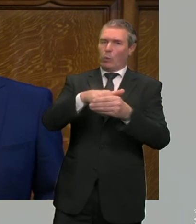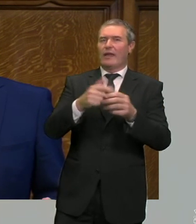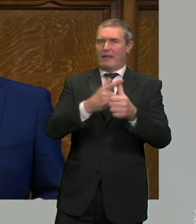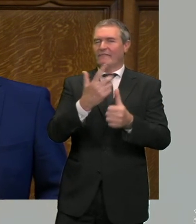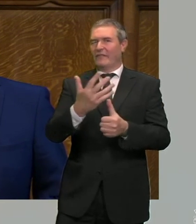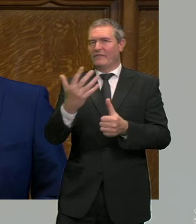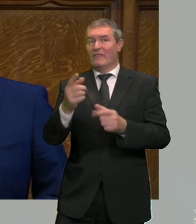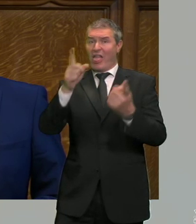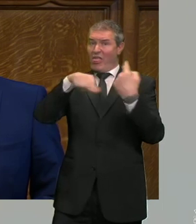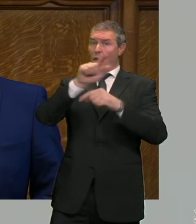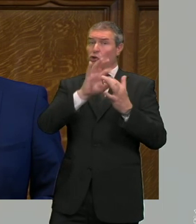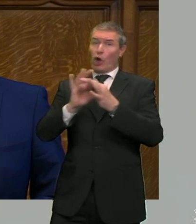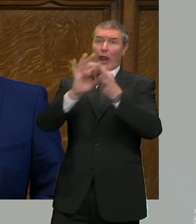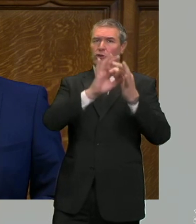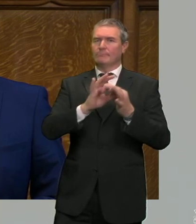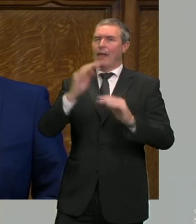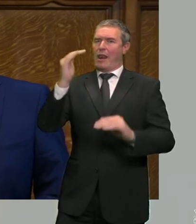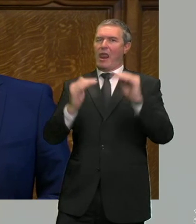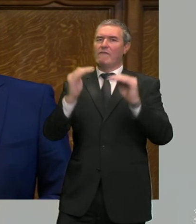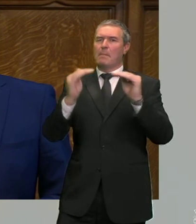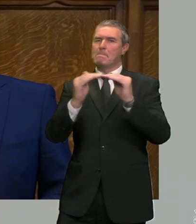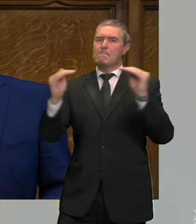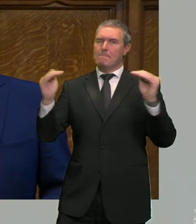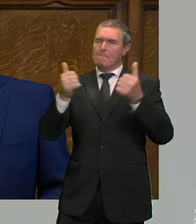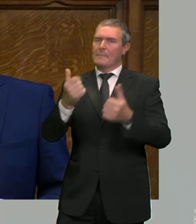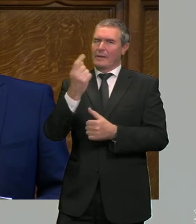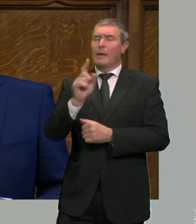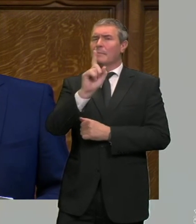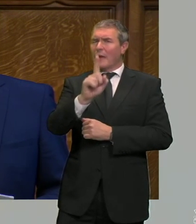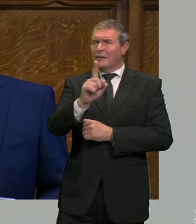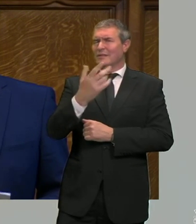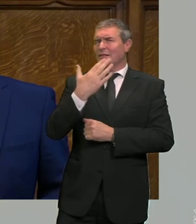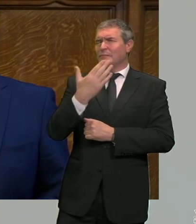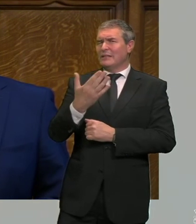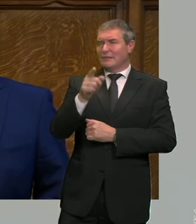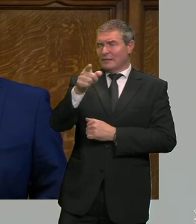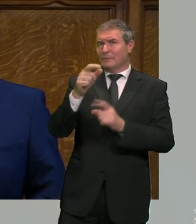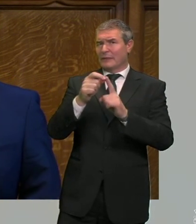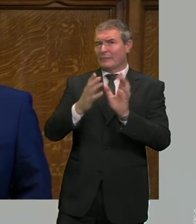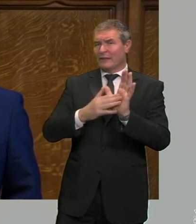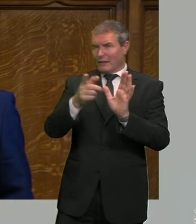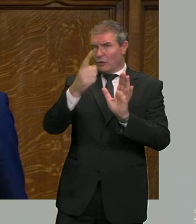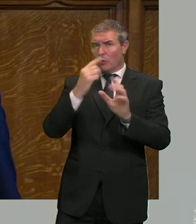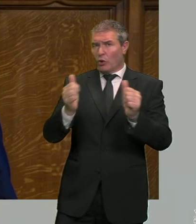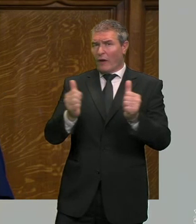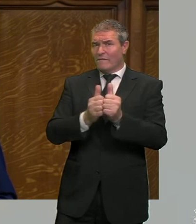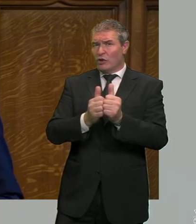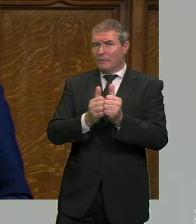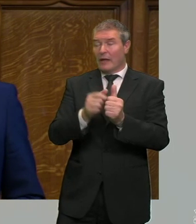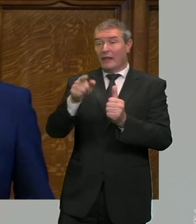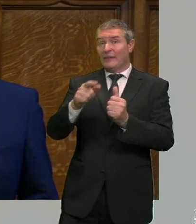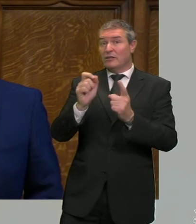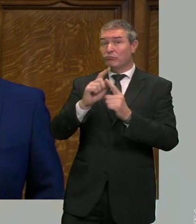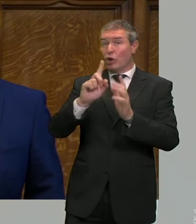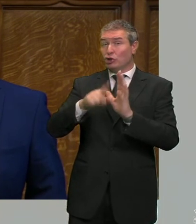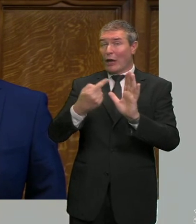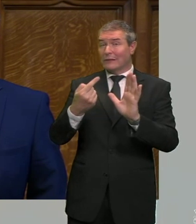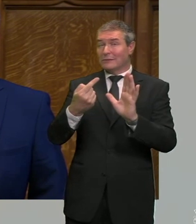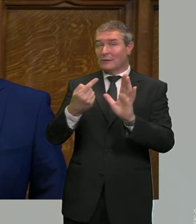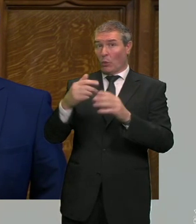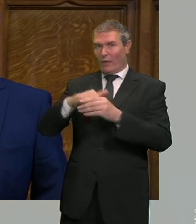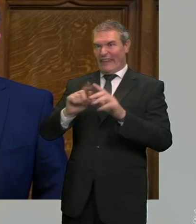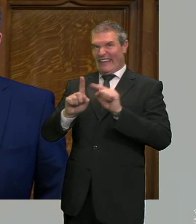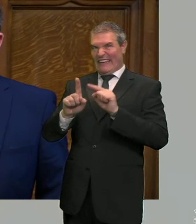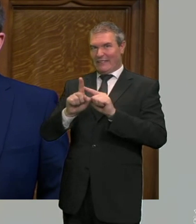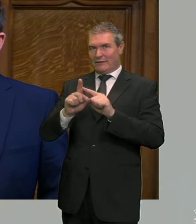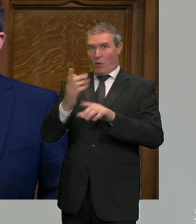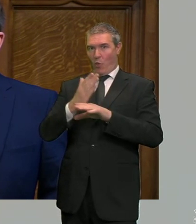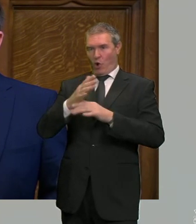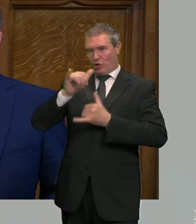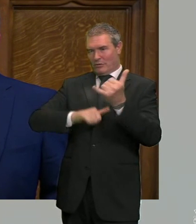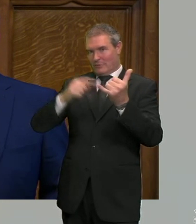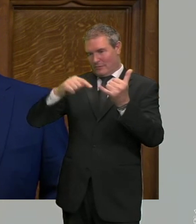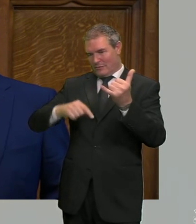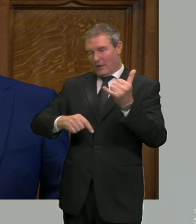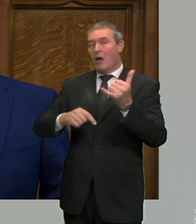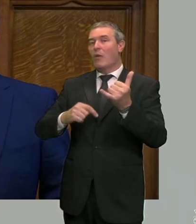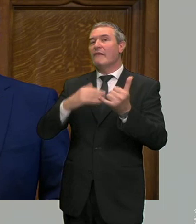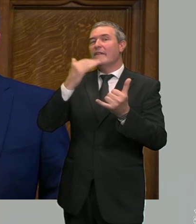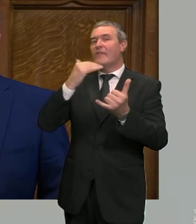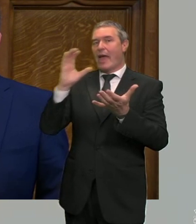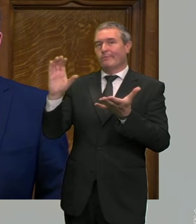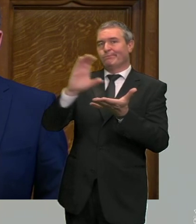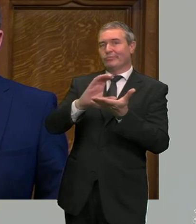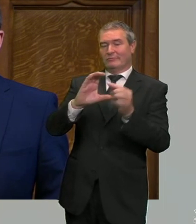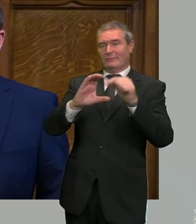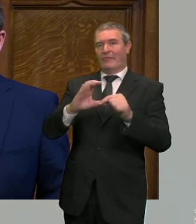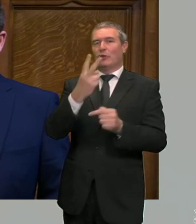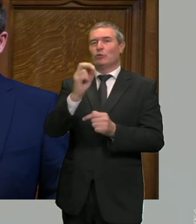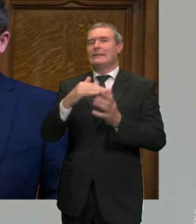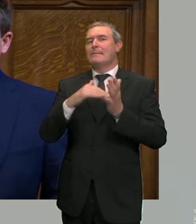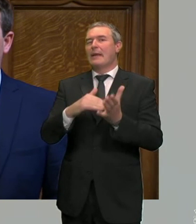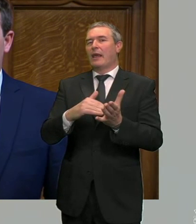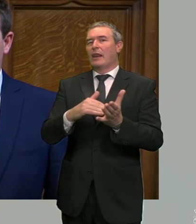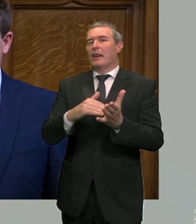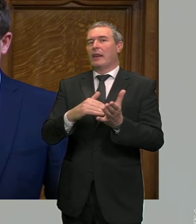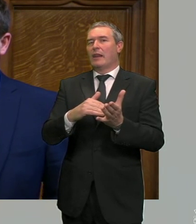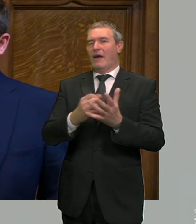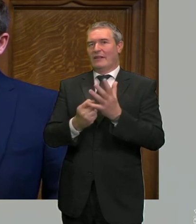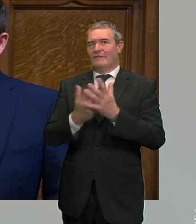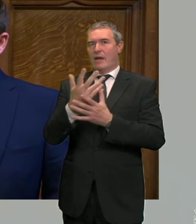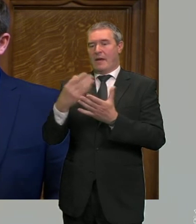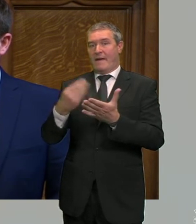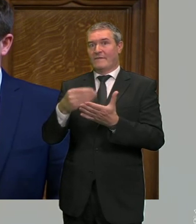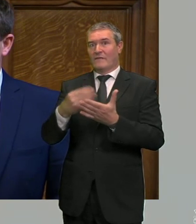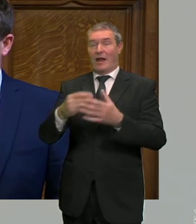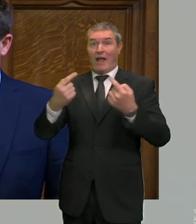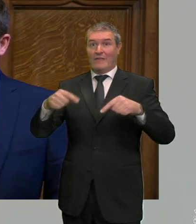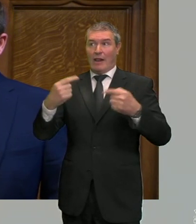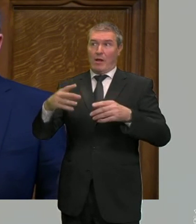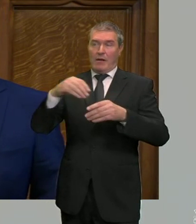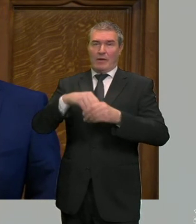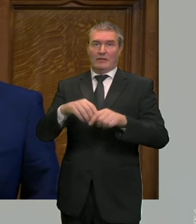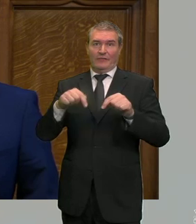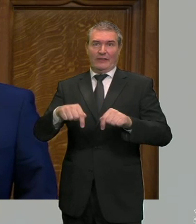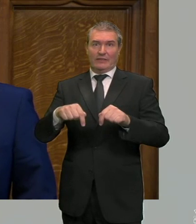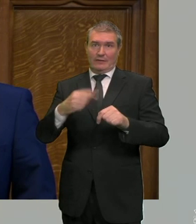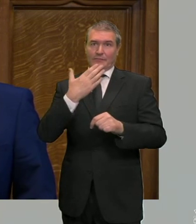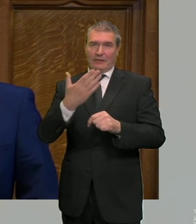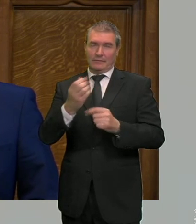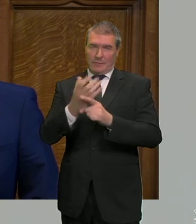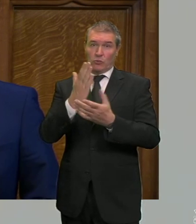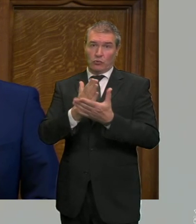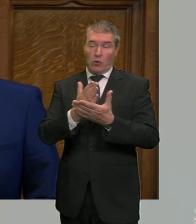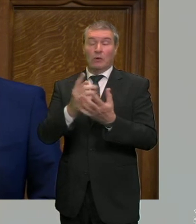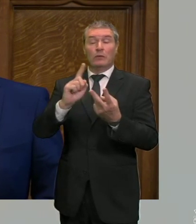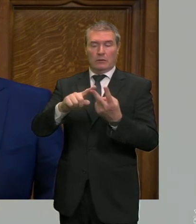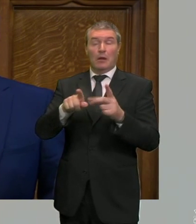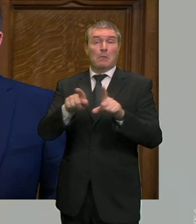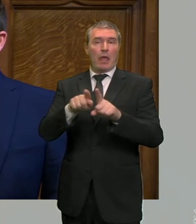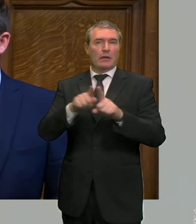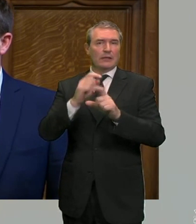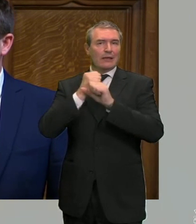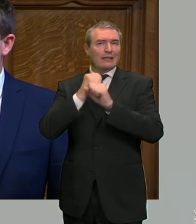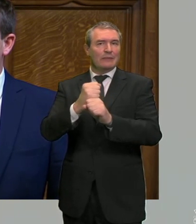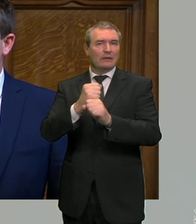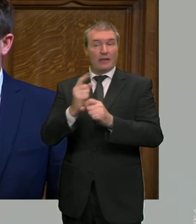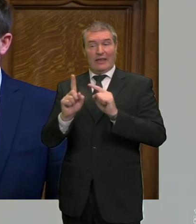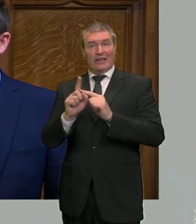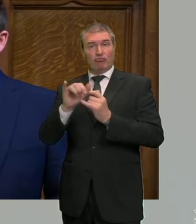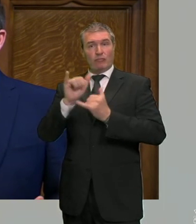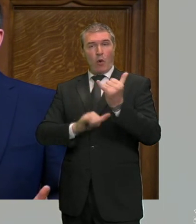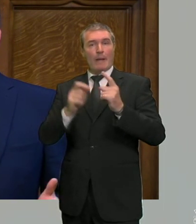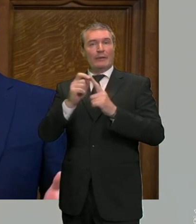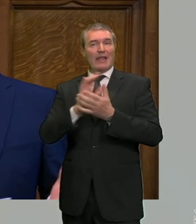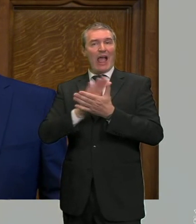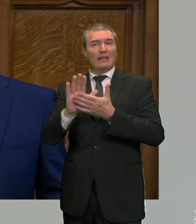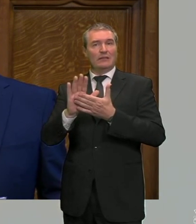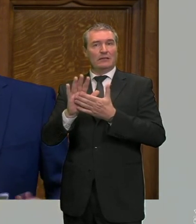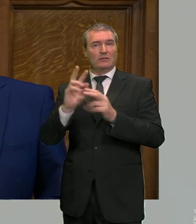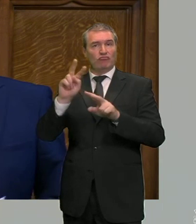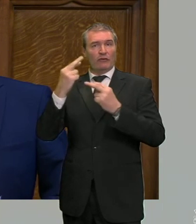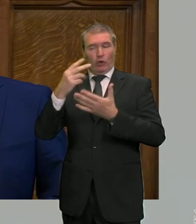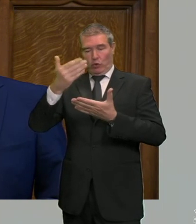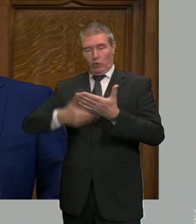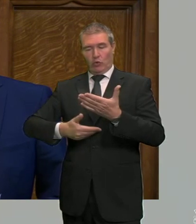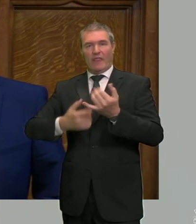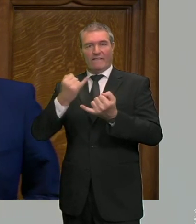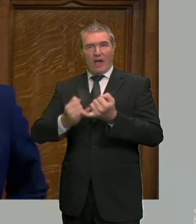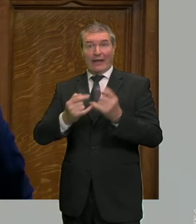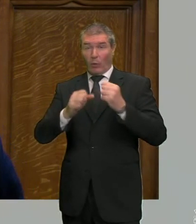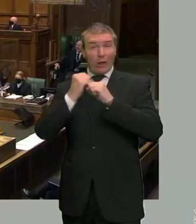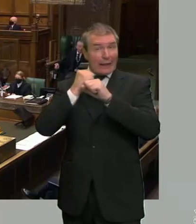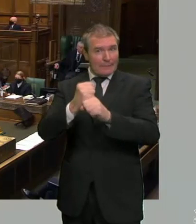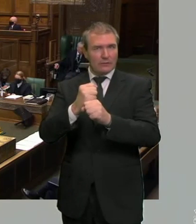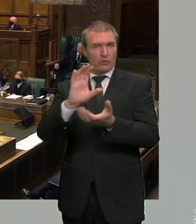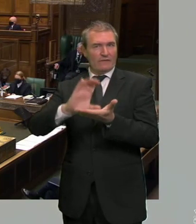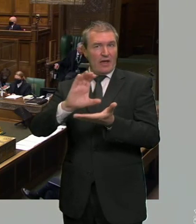Those improvements, of course, can help to level up the region. Will my right honourable Friend confirm that the projects in north Wales identified in Sir Peter Hendy’s work will receive a fair chunk of the £20 million of development funding as part of the agenda, and will he commit to implementing the findings of Sir Peter Hendy’s final report when it is released in the summer?